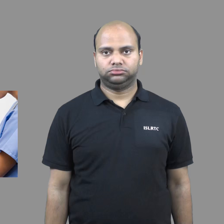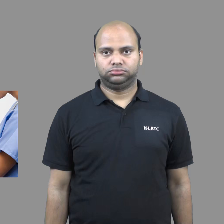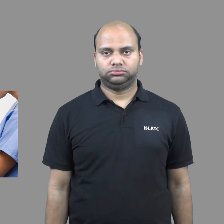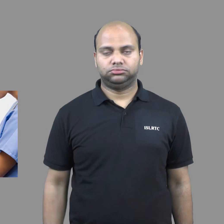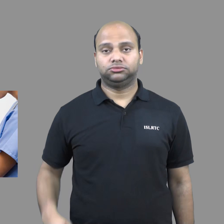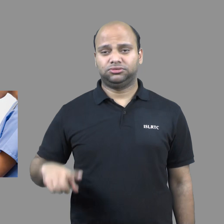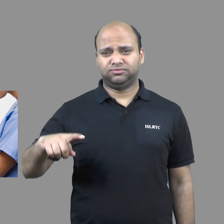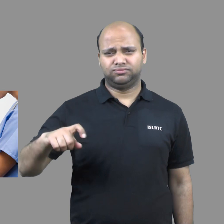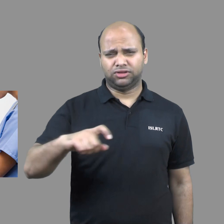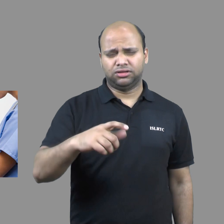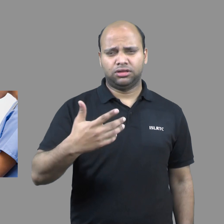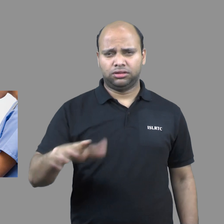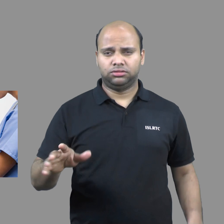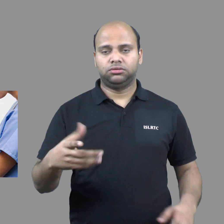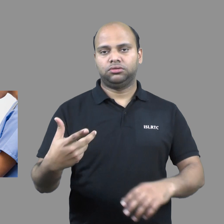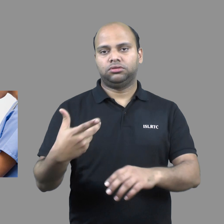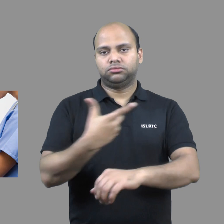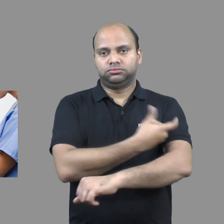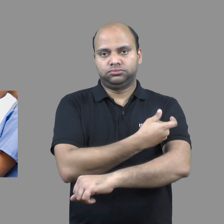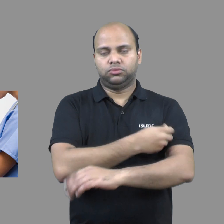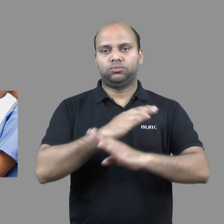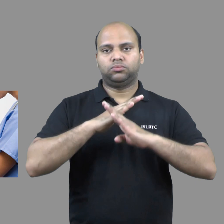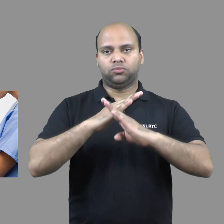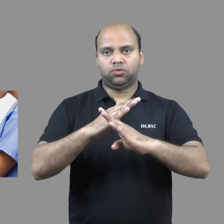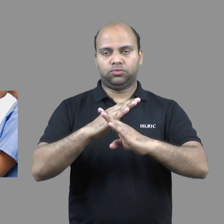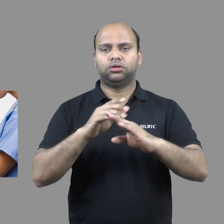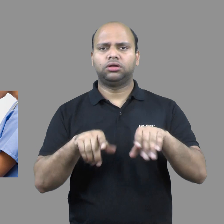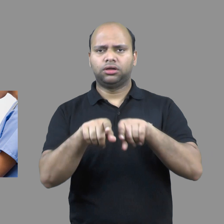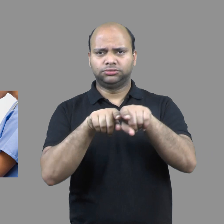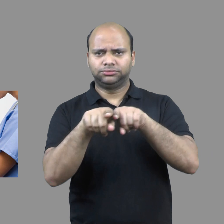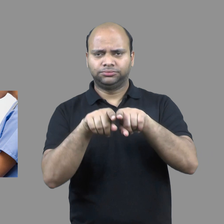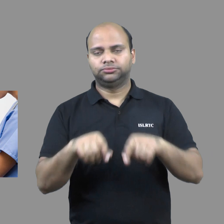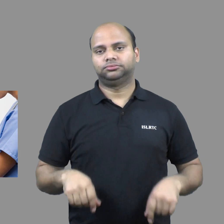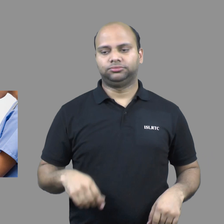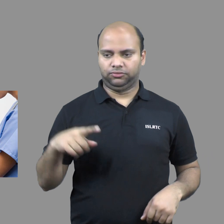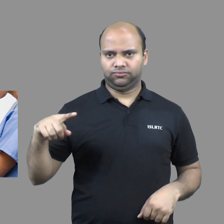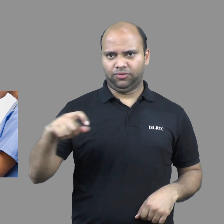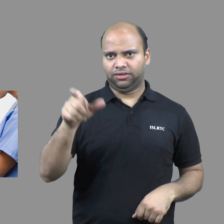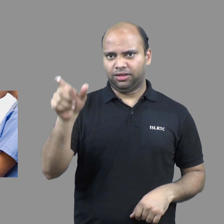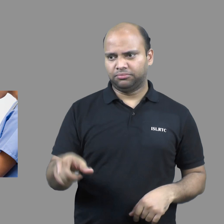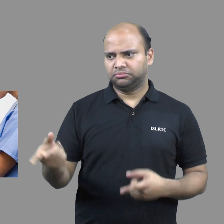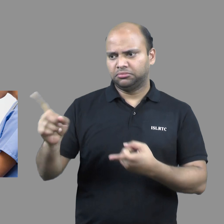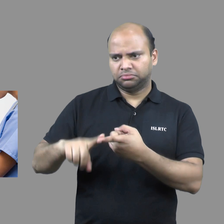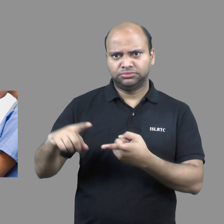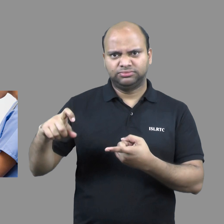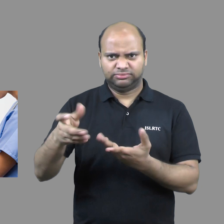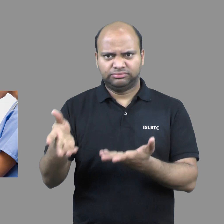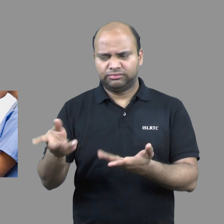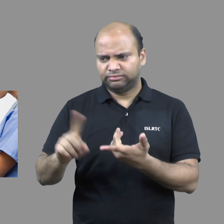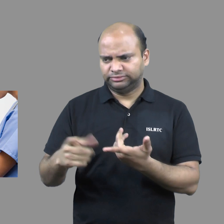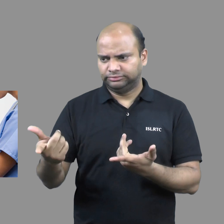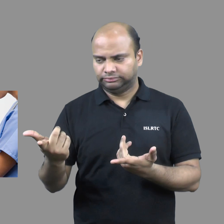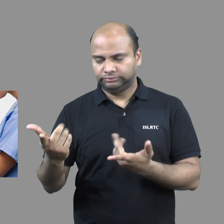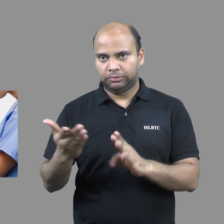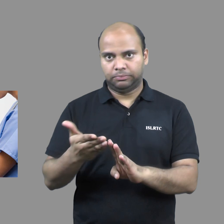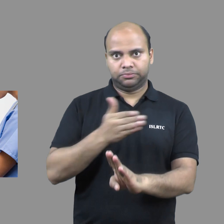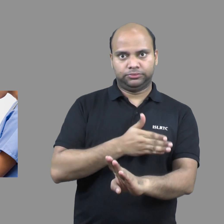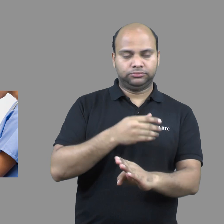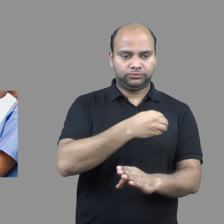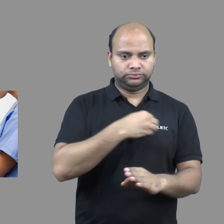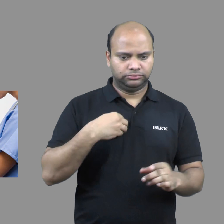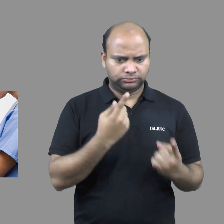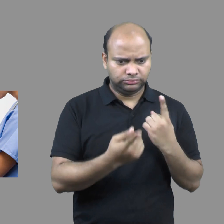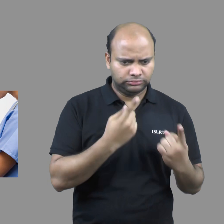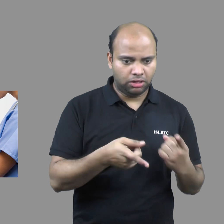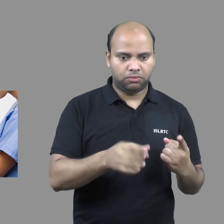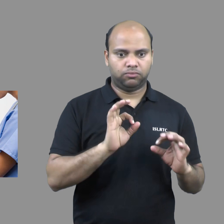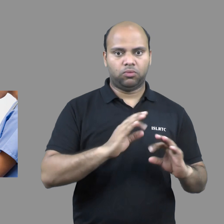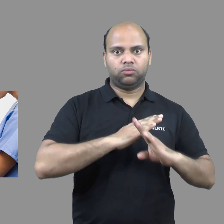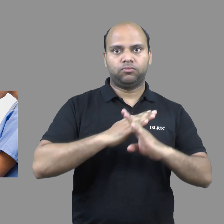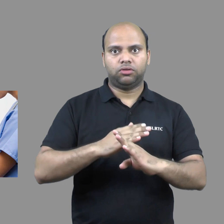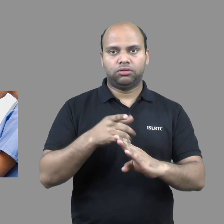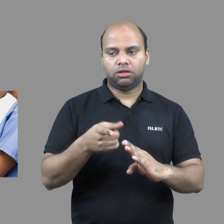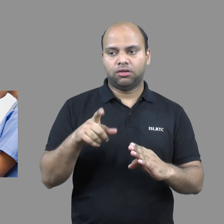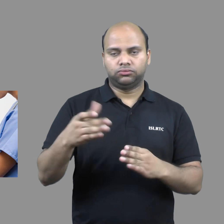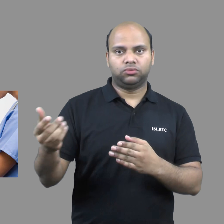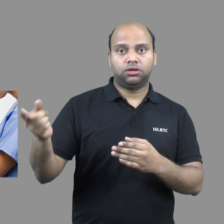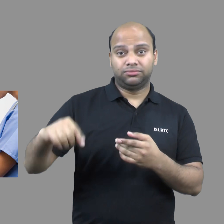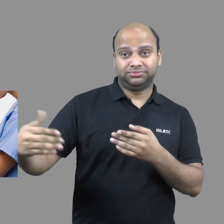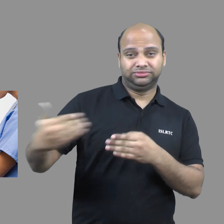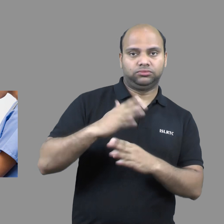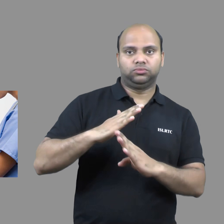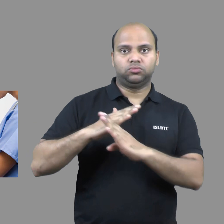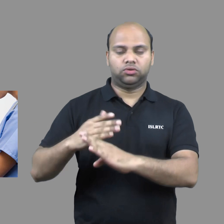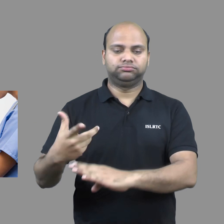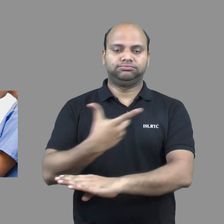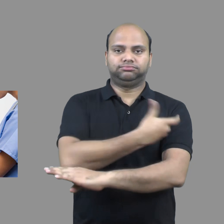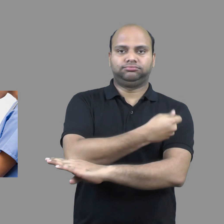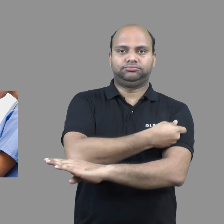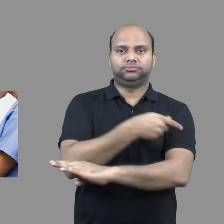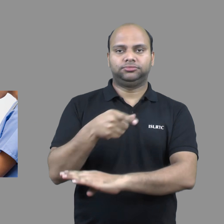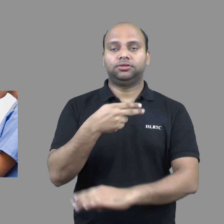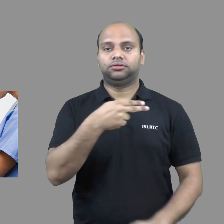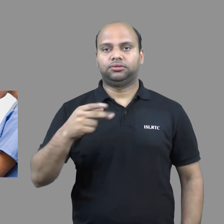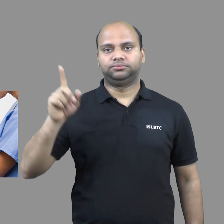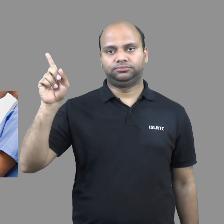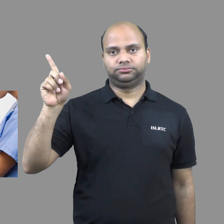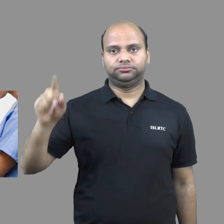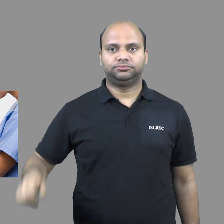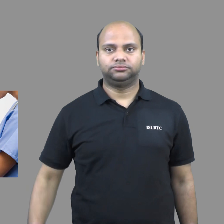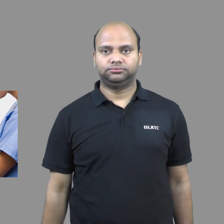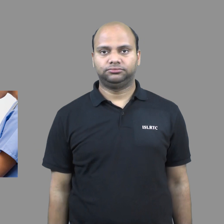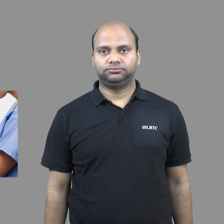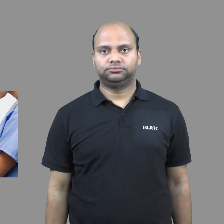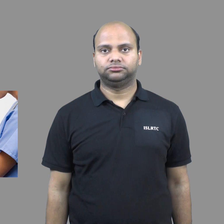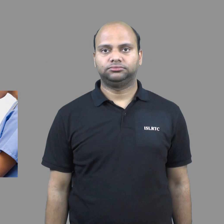Vaccination